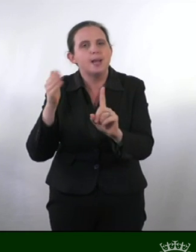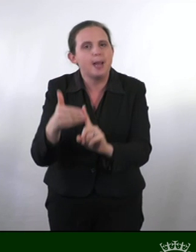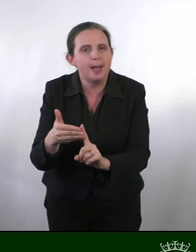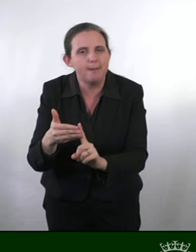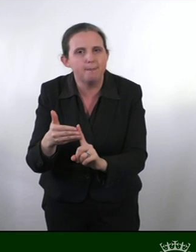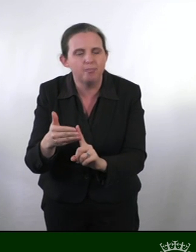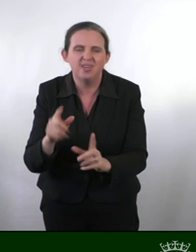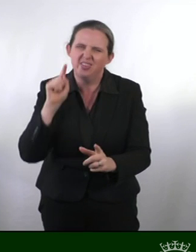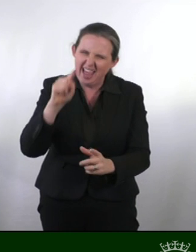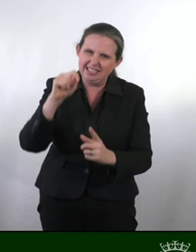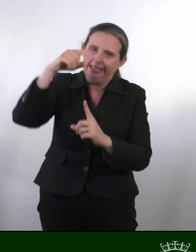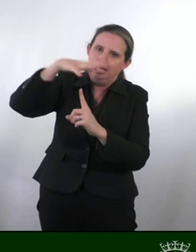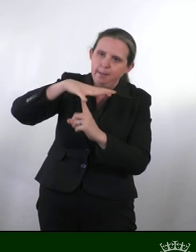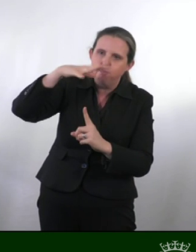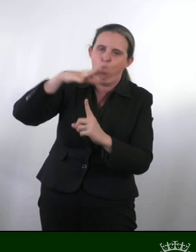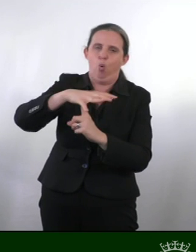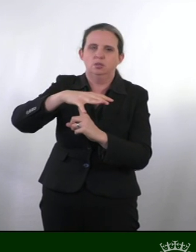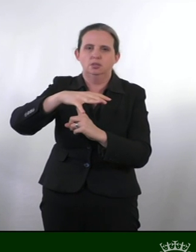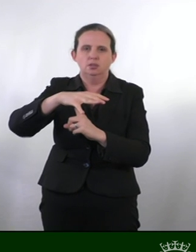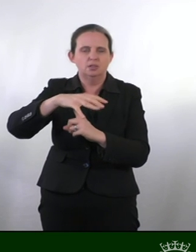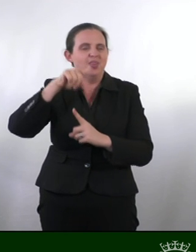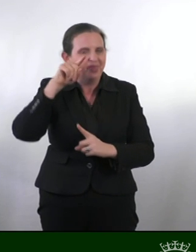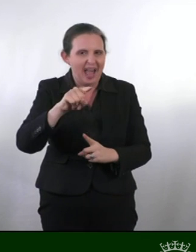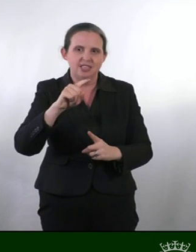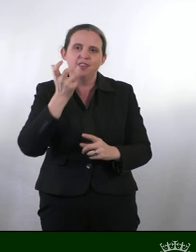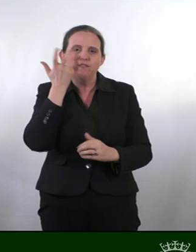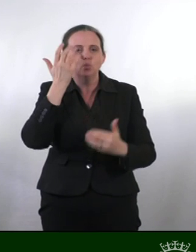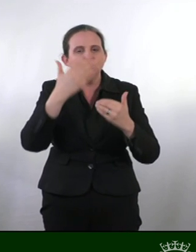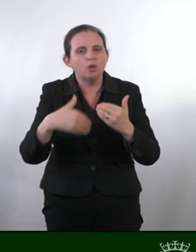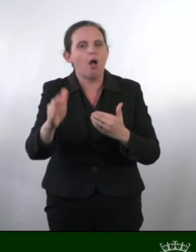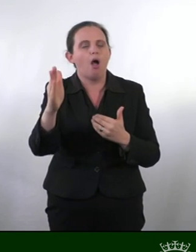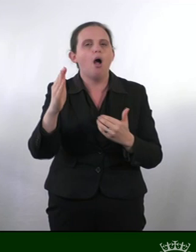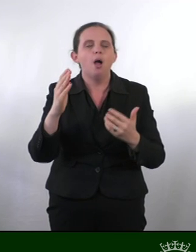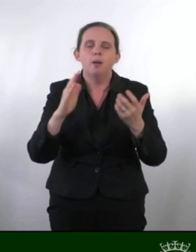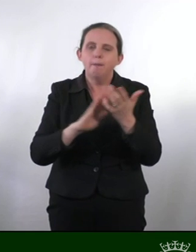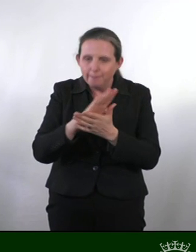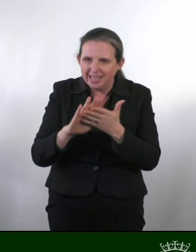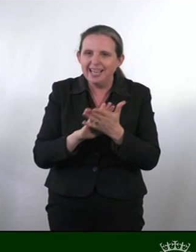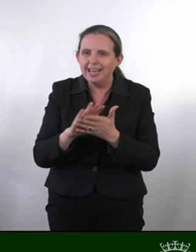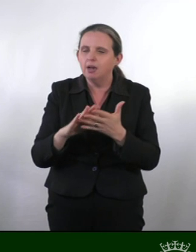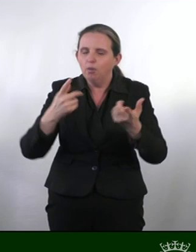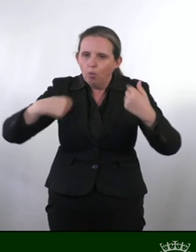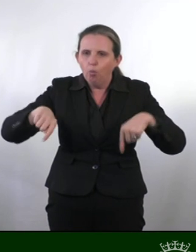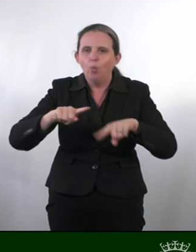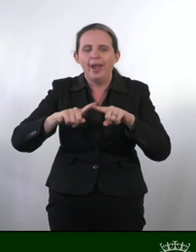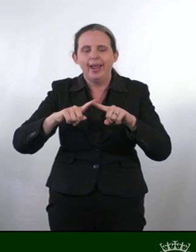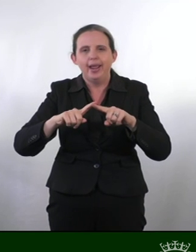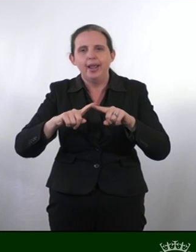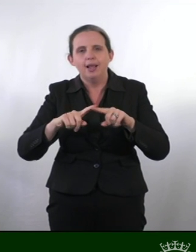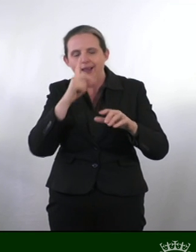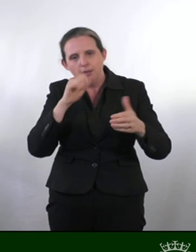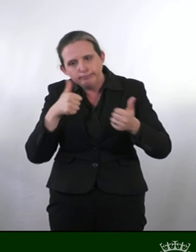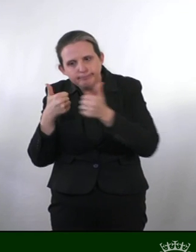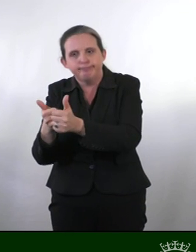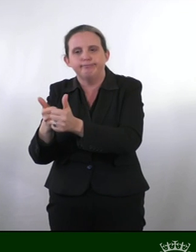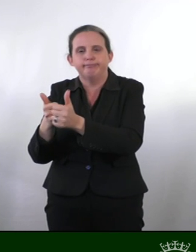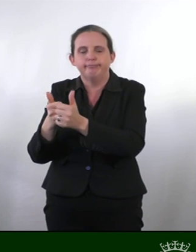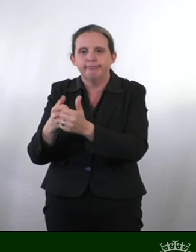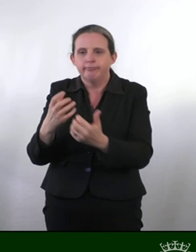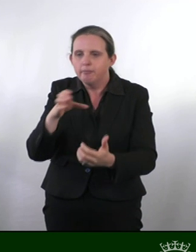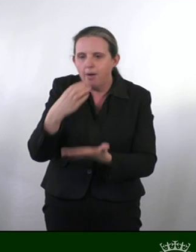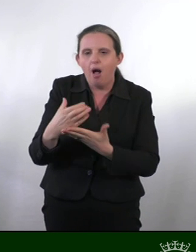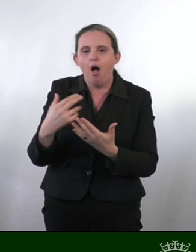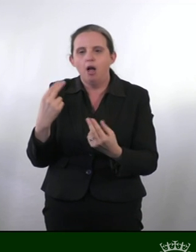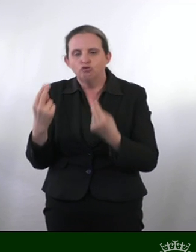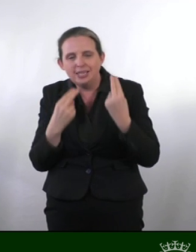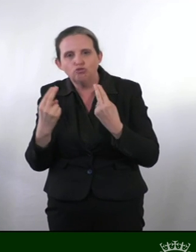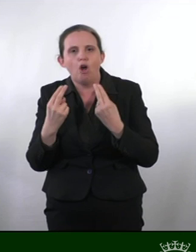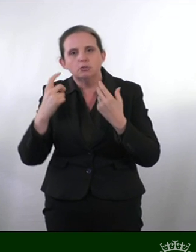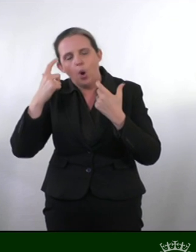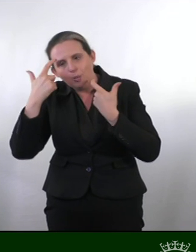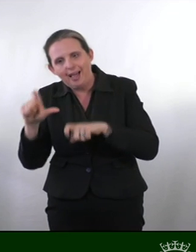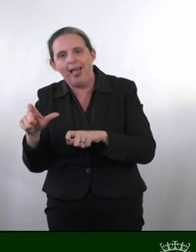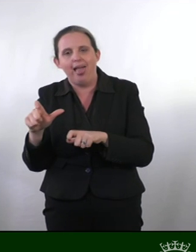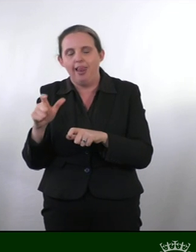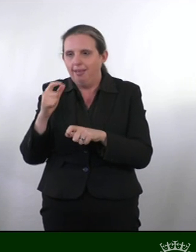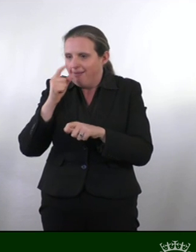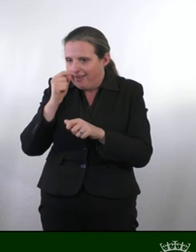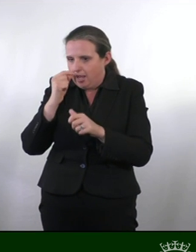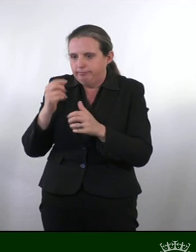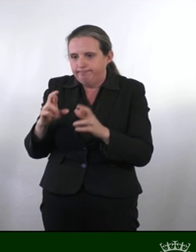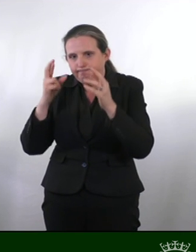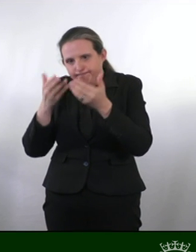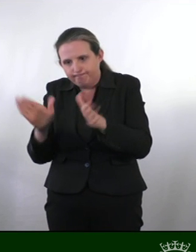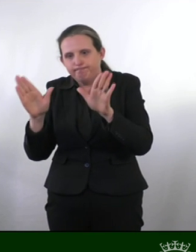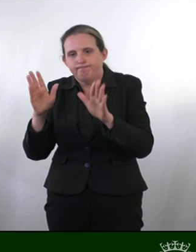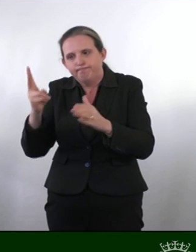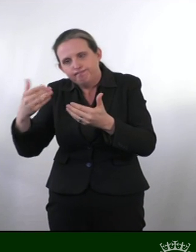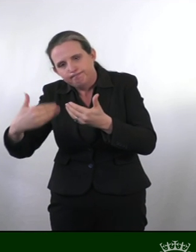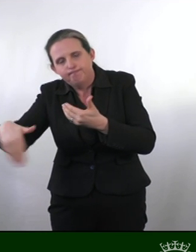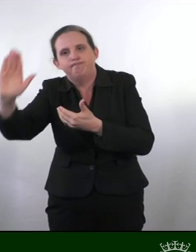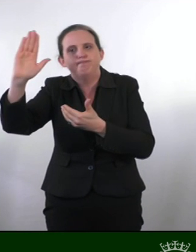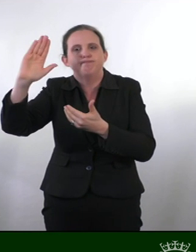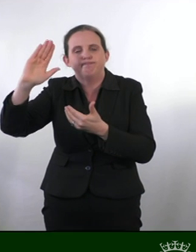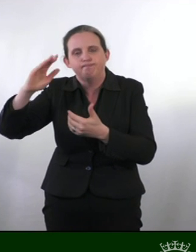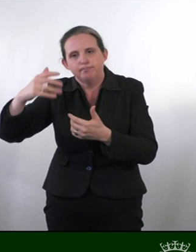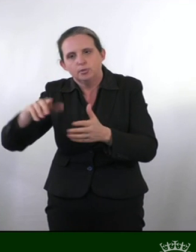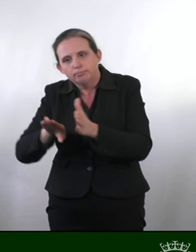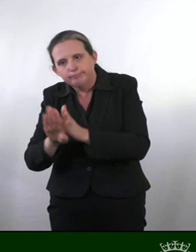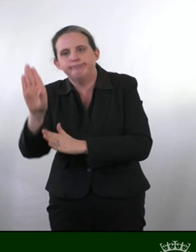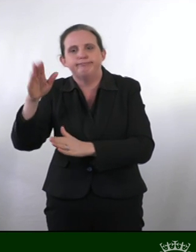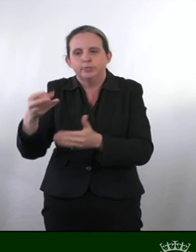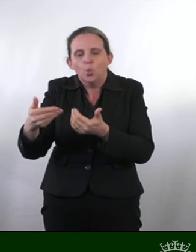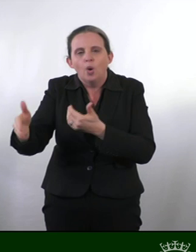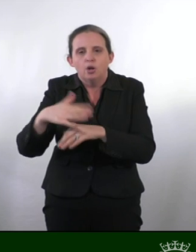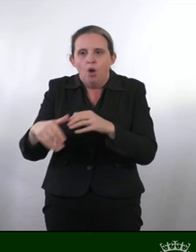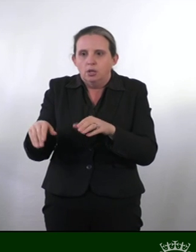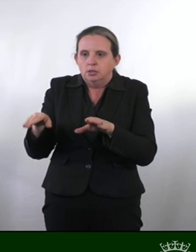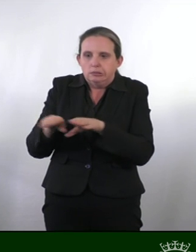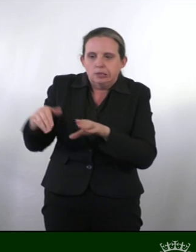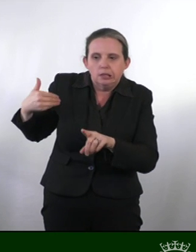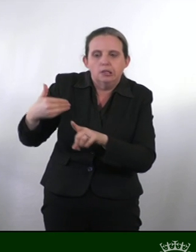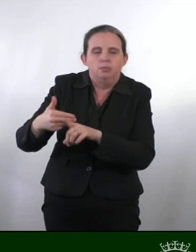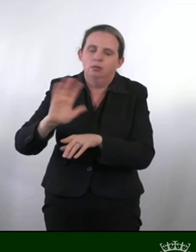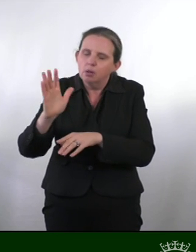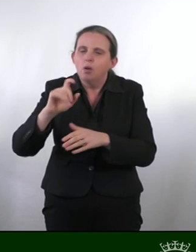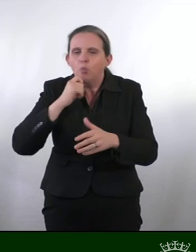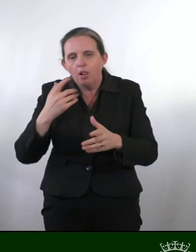That, I think, is a real way forward that will enable the hospitality, accommodation and hotel sector to come out of the restrictive measures quicker than has been currently and recently possible.